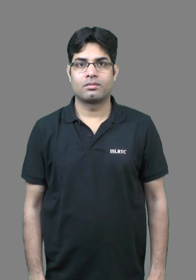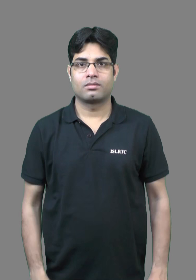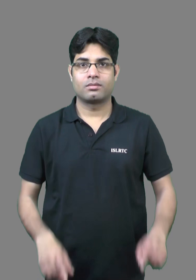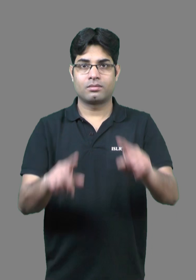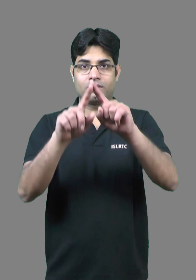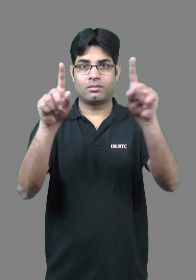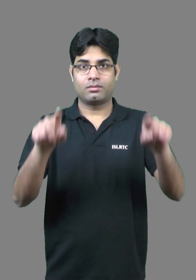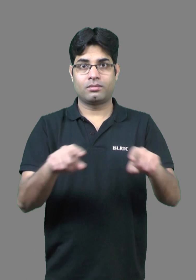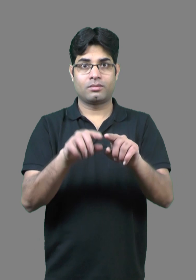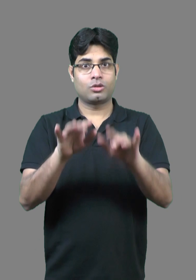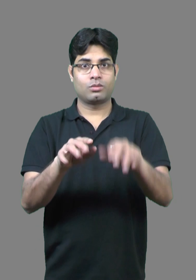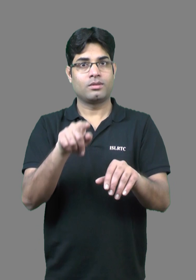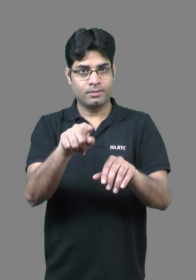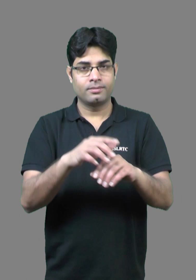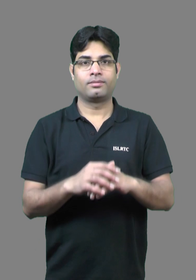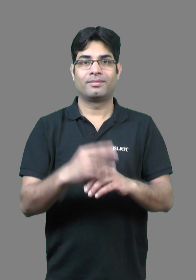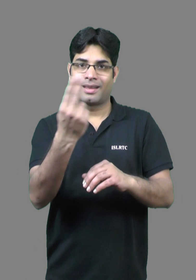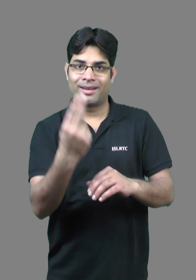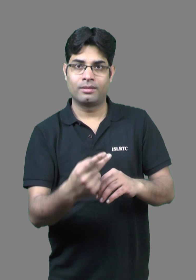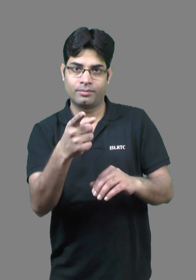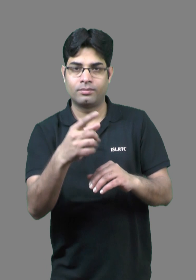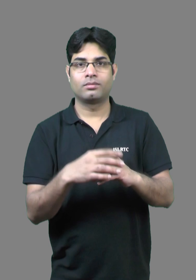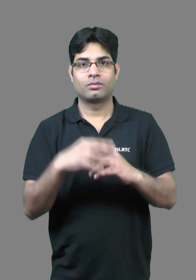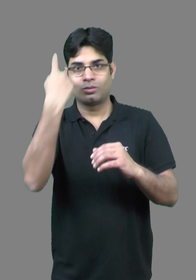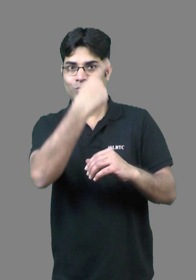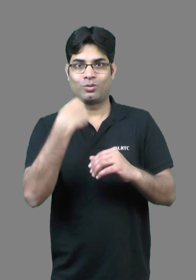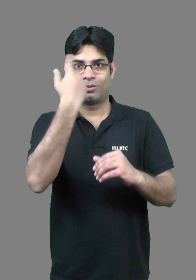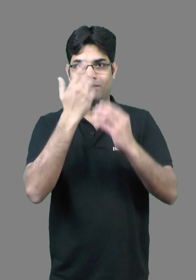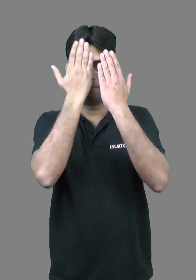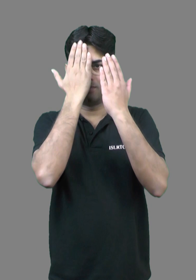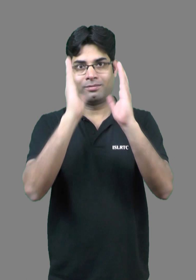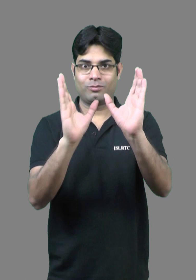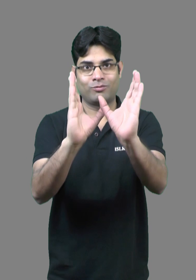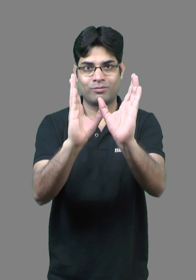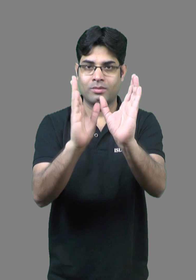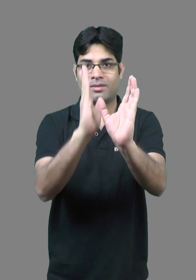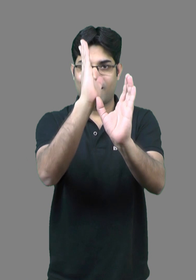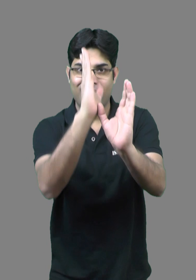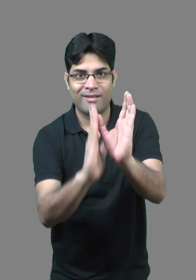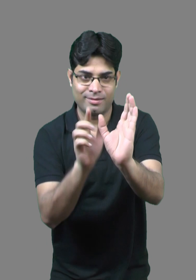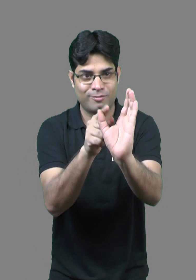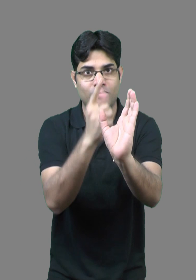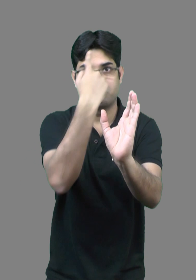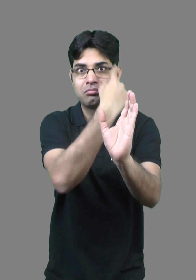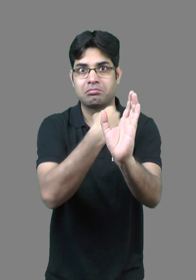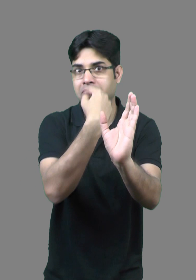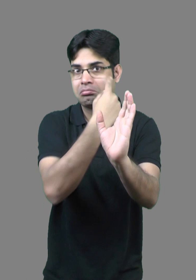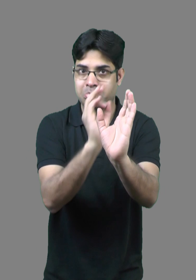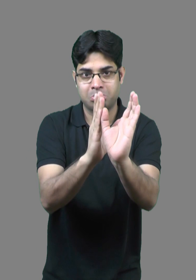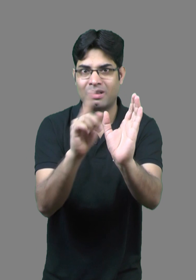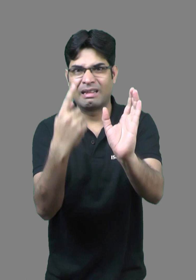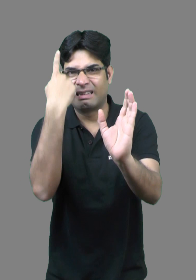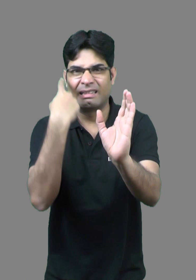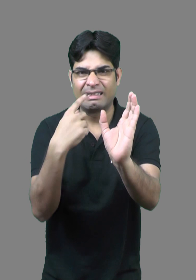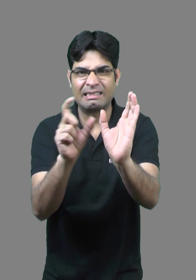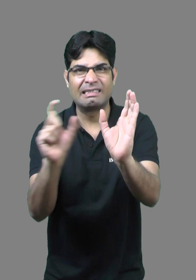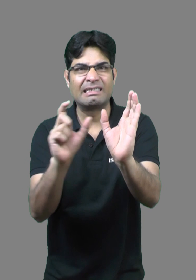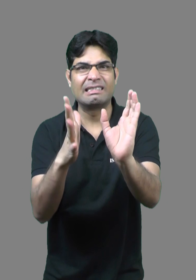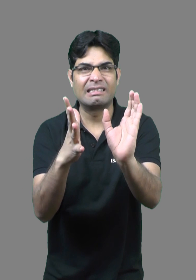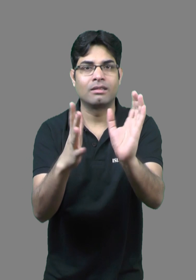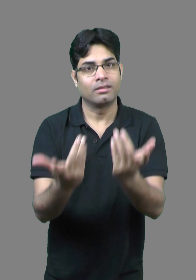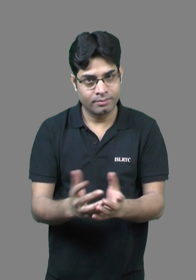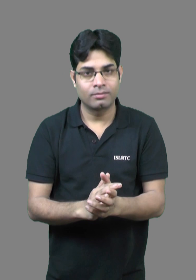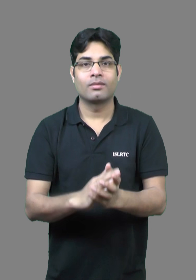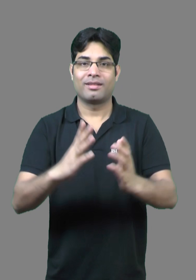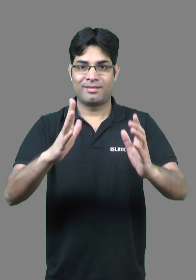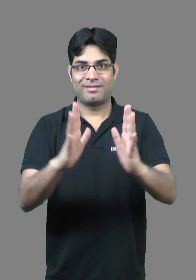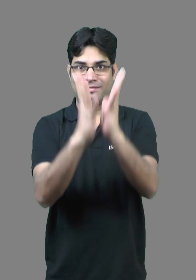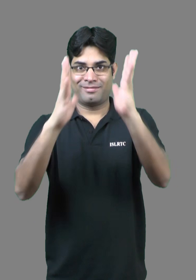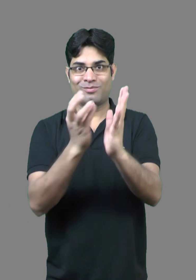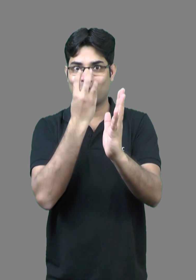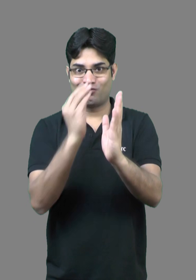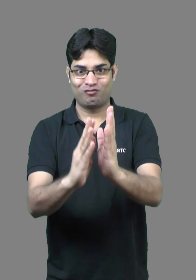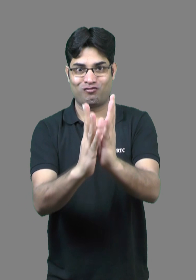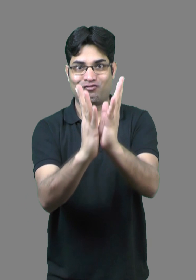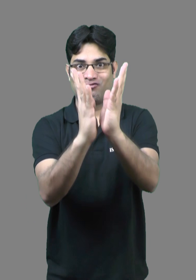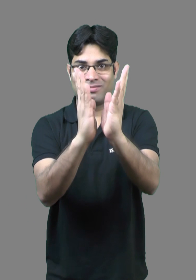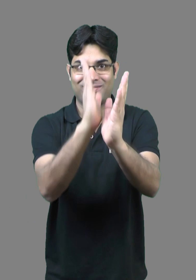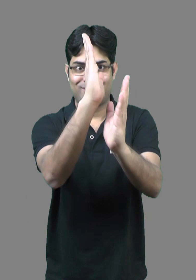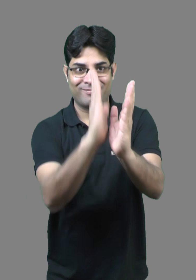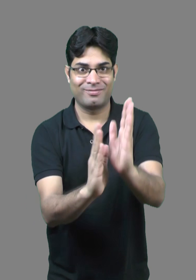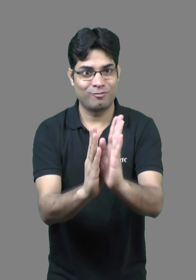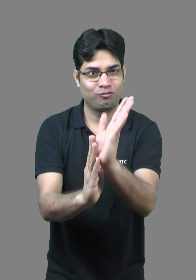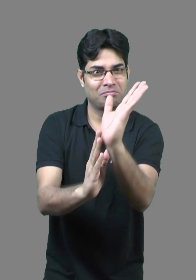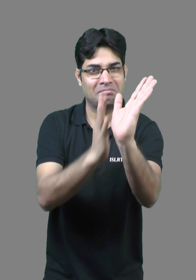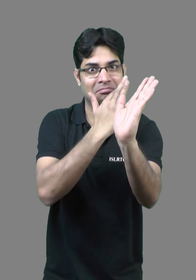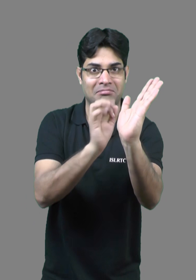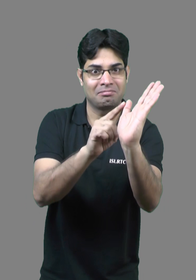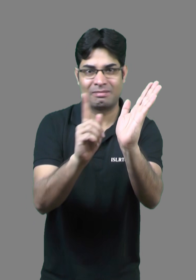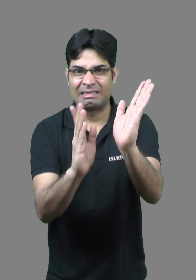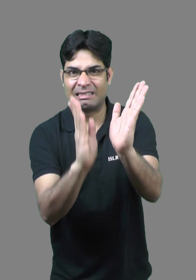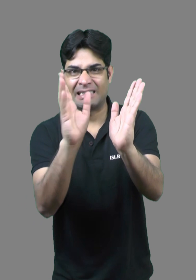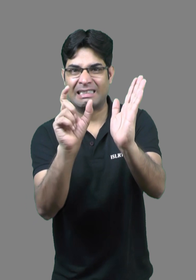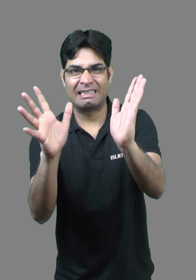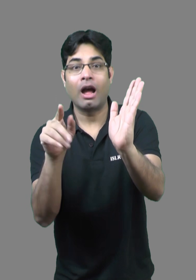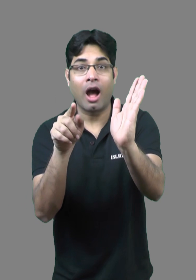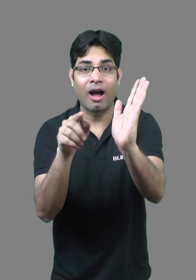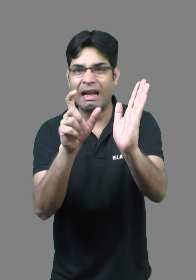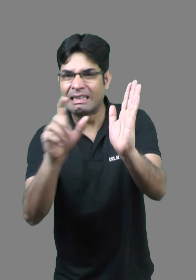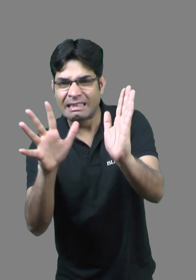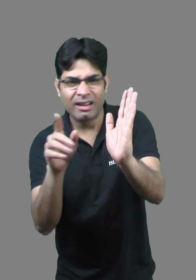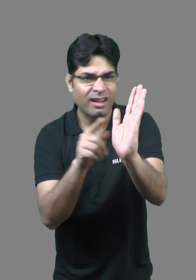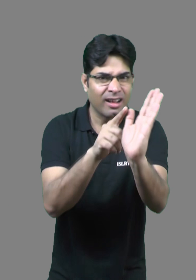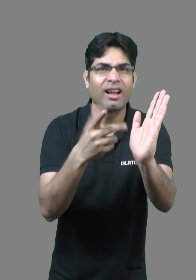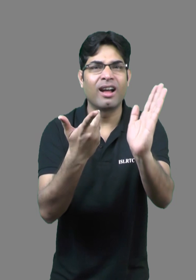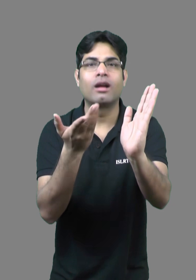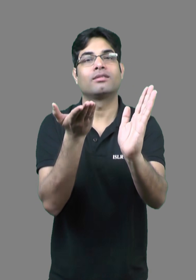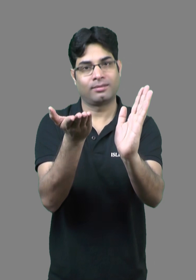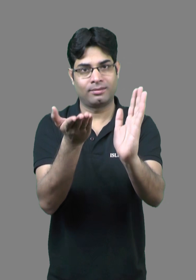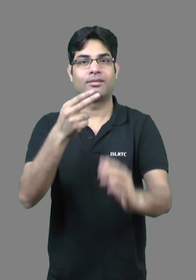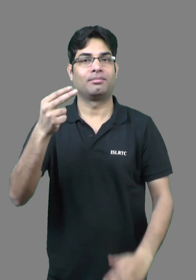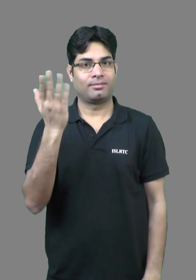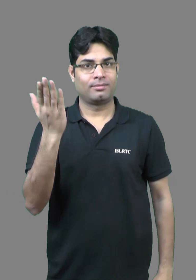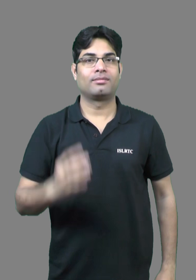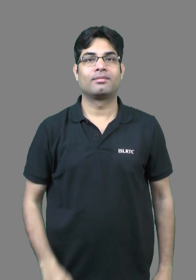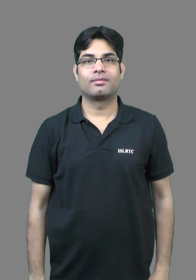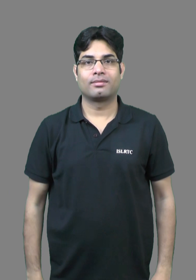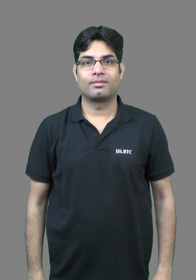Asymmetrical Design